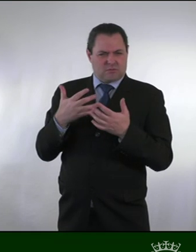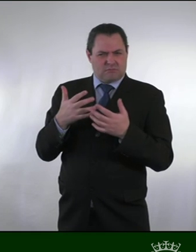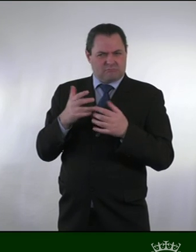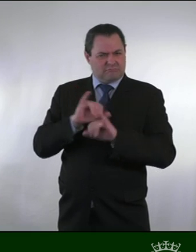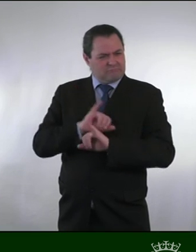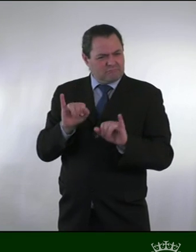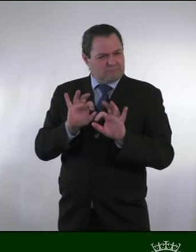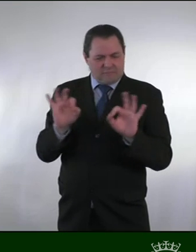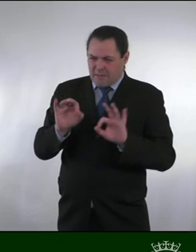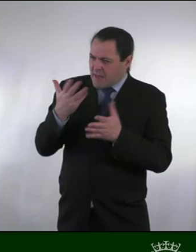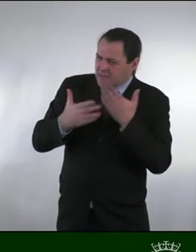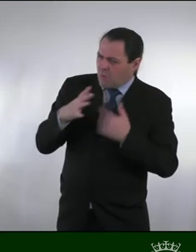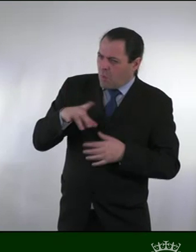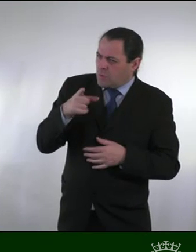Perhaps they would like to explain.